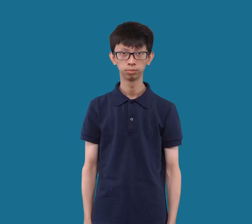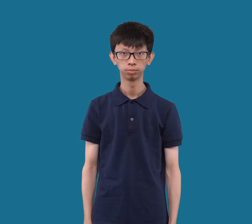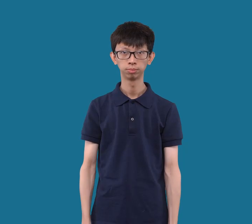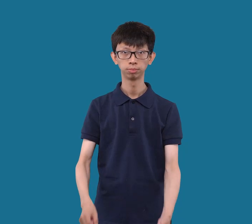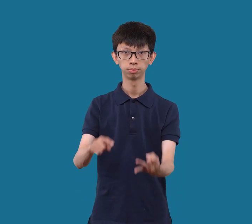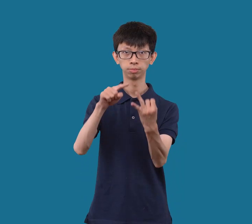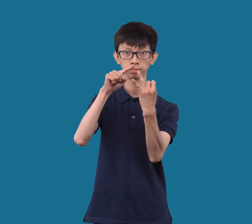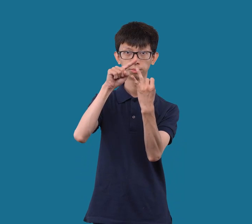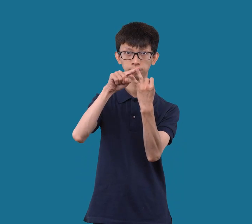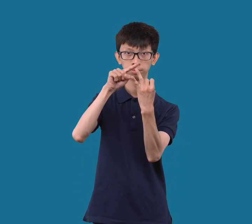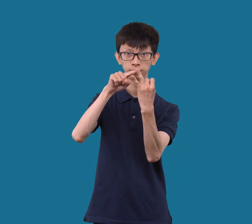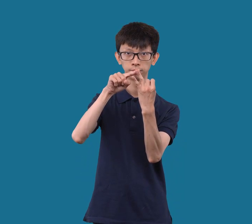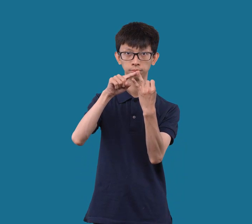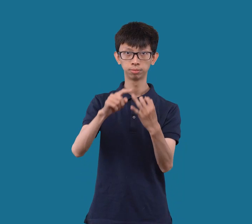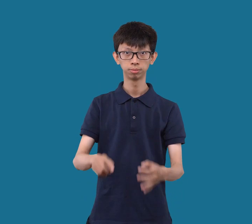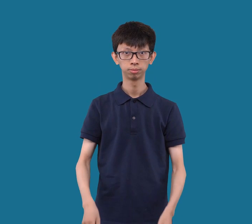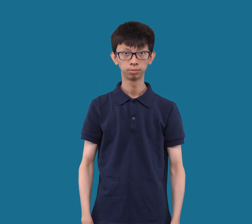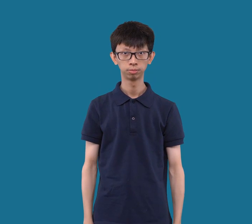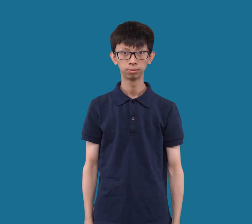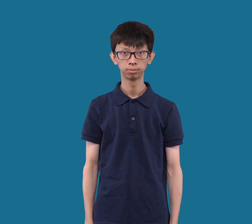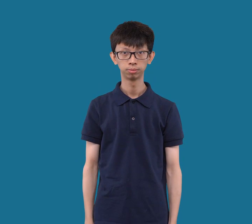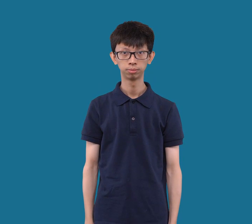chục